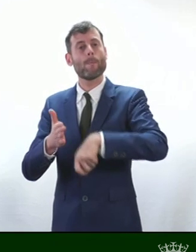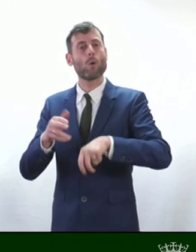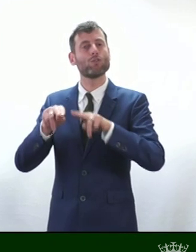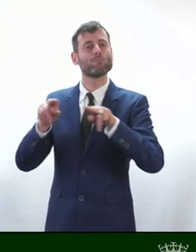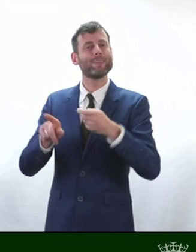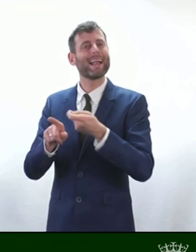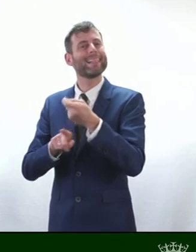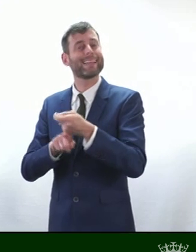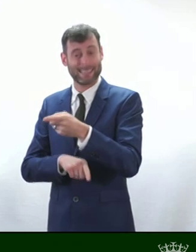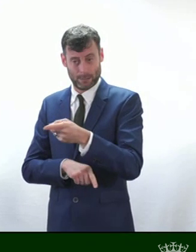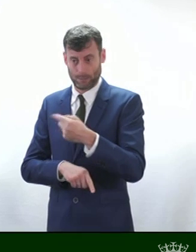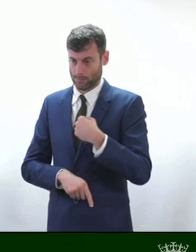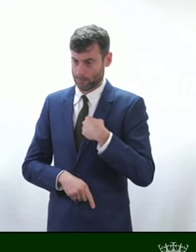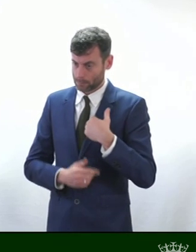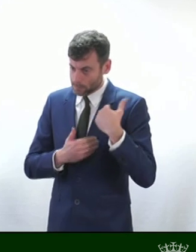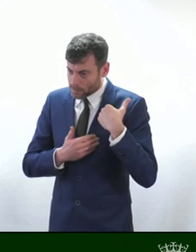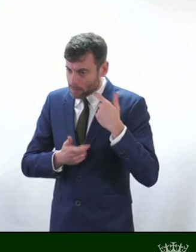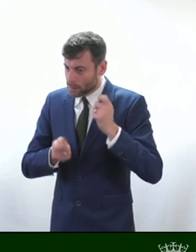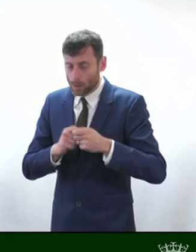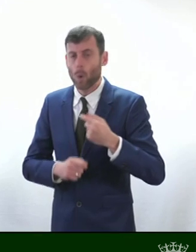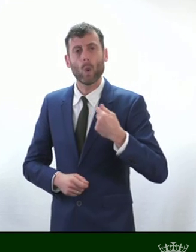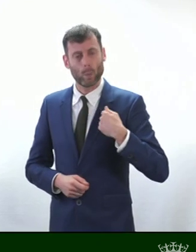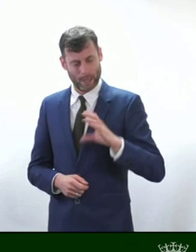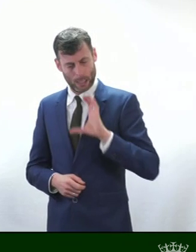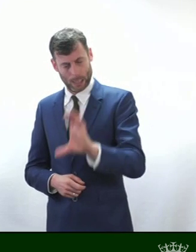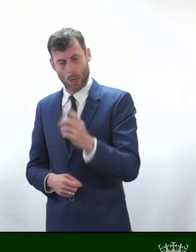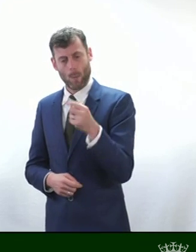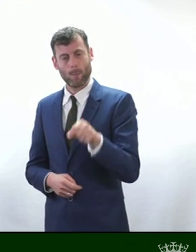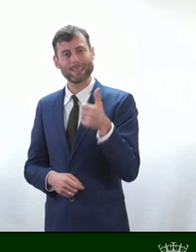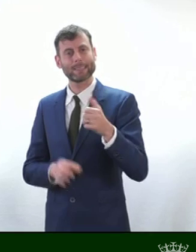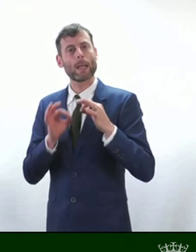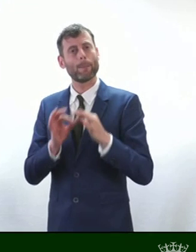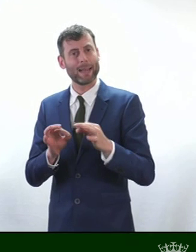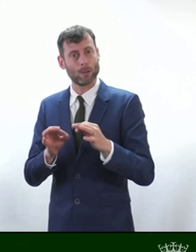That is why we have put £1.6 billion into removing unsafe cladding.